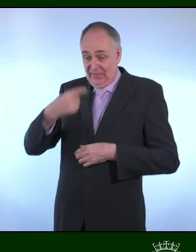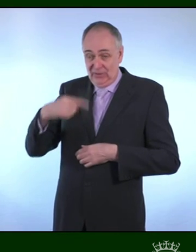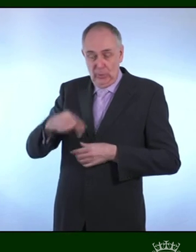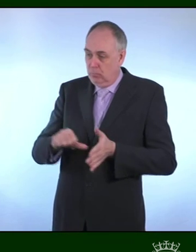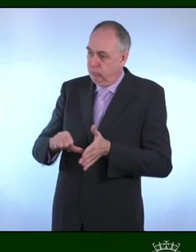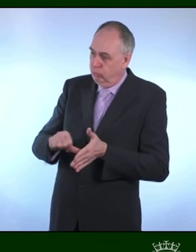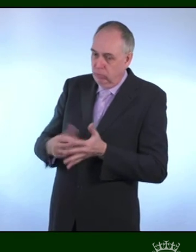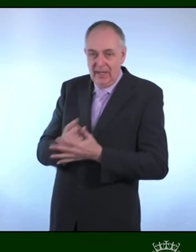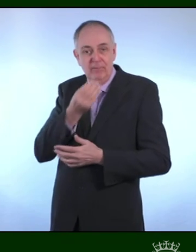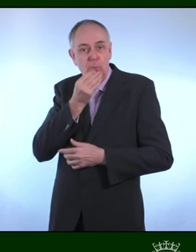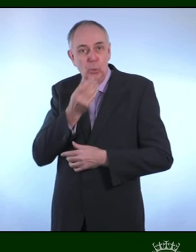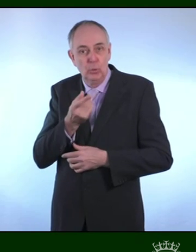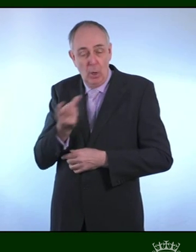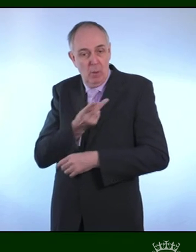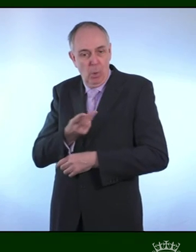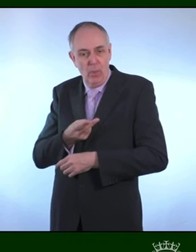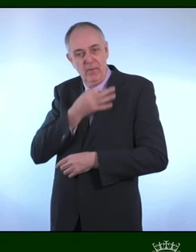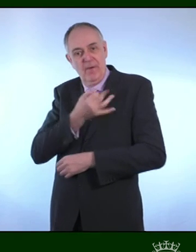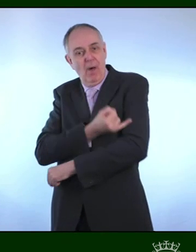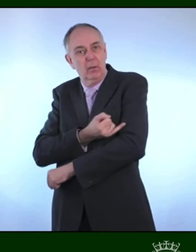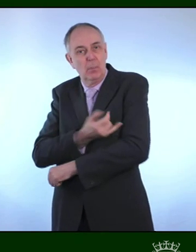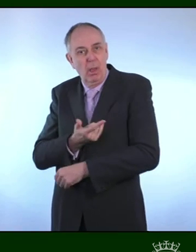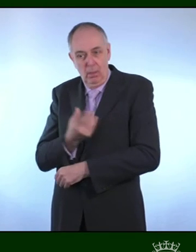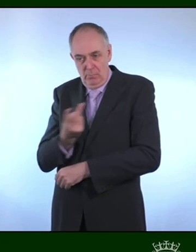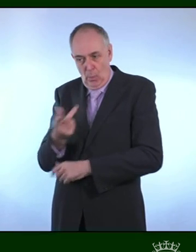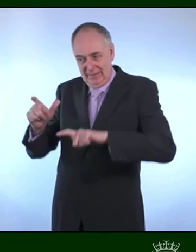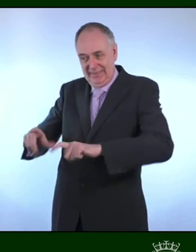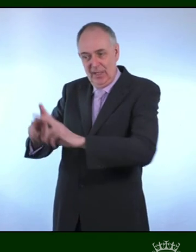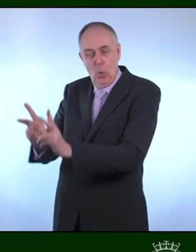Both are vulnerable and both are self-isolating according to Government advice.